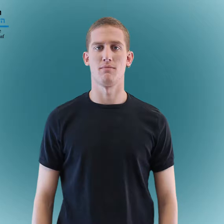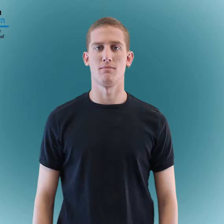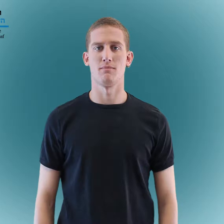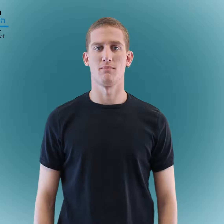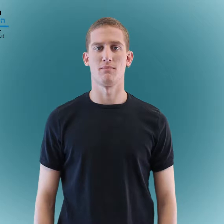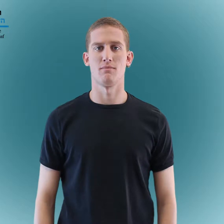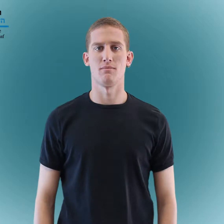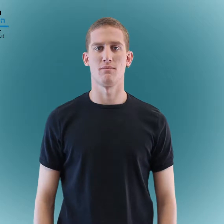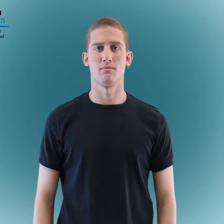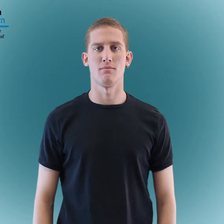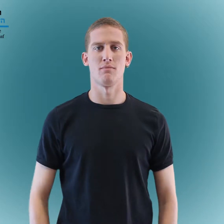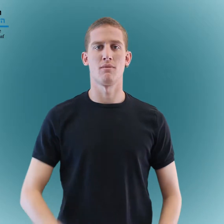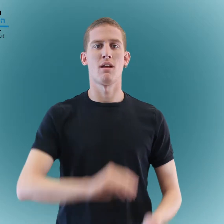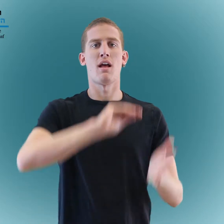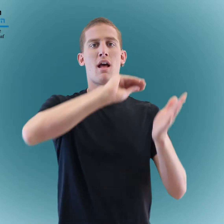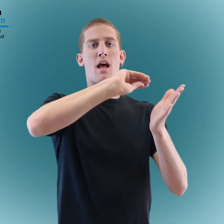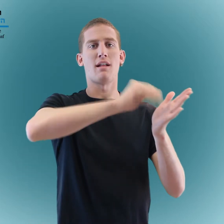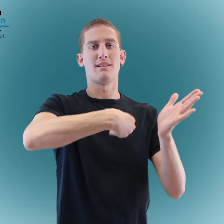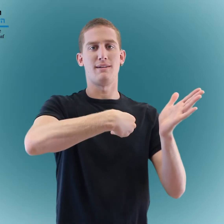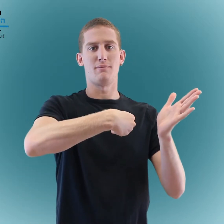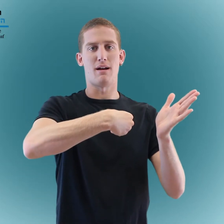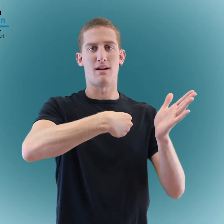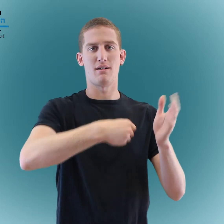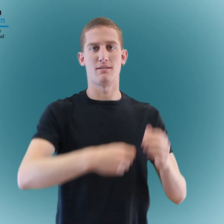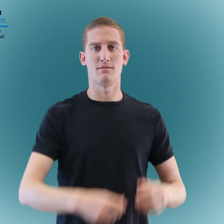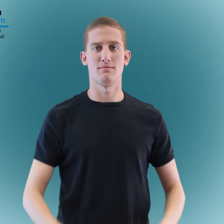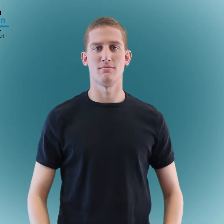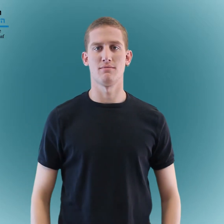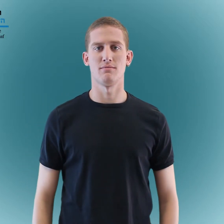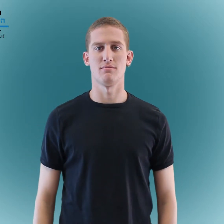חתימה